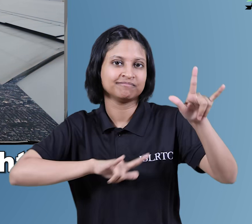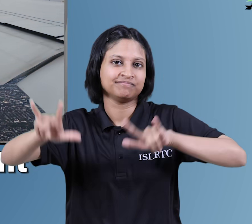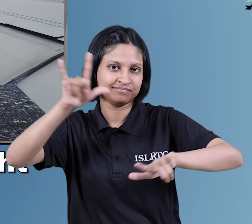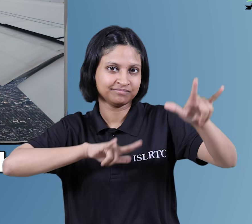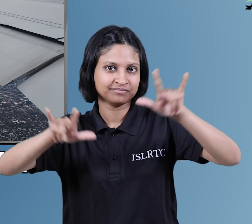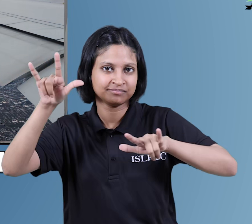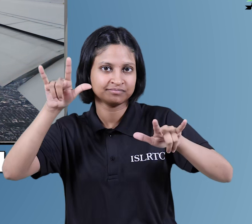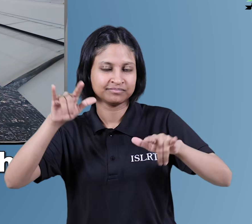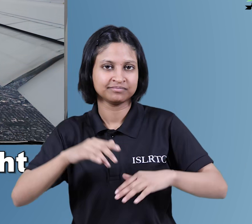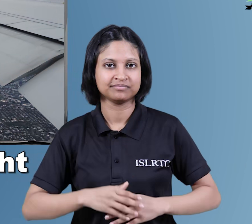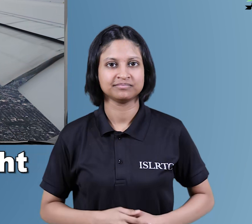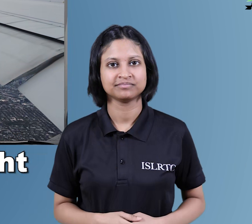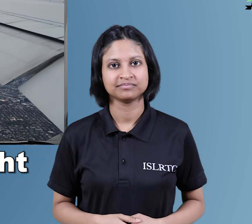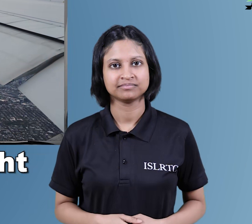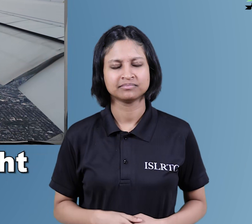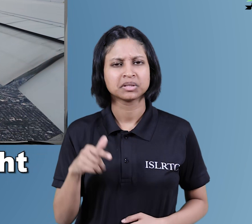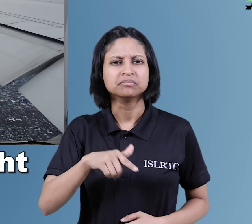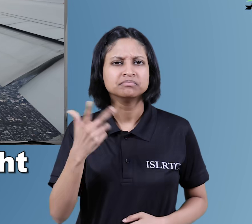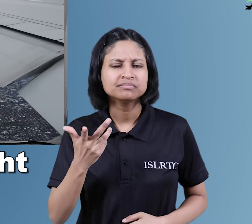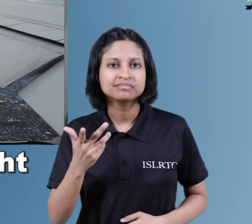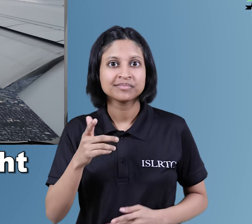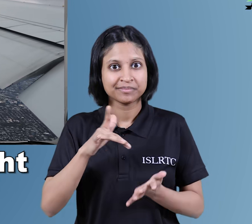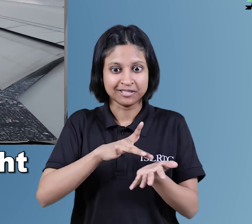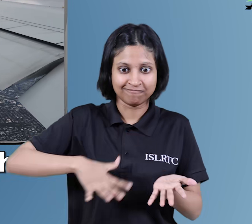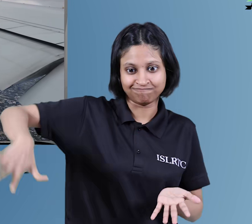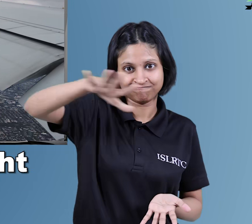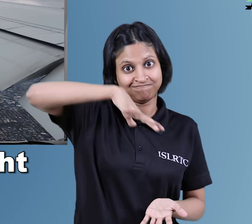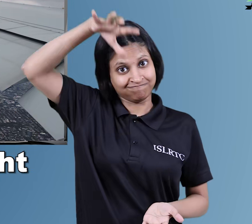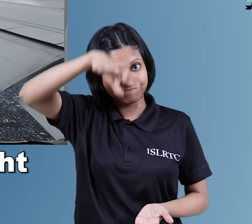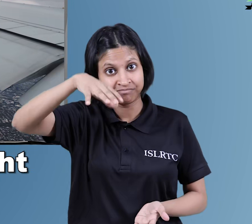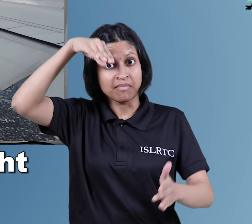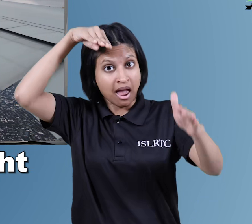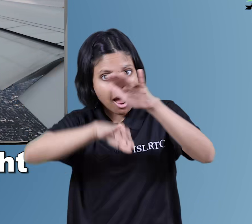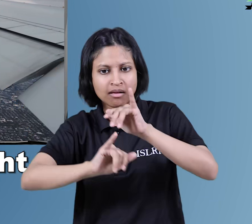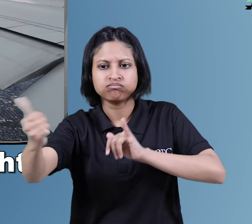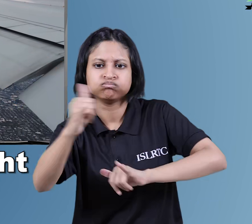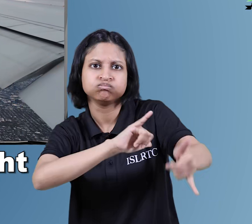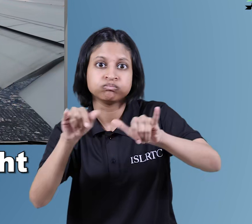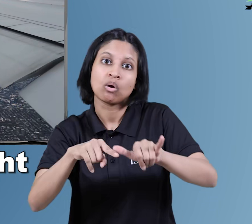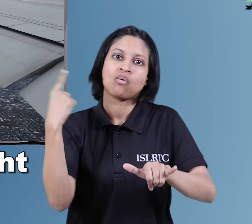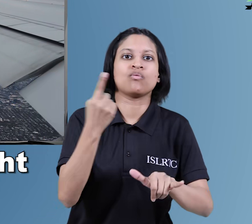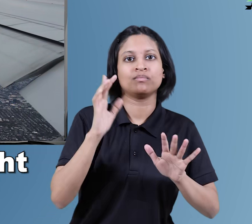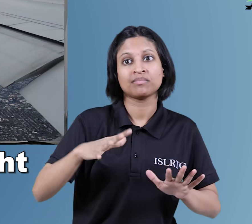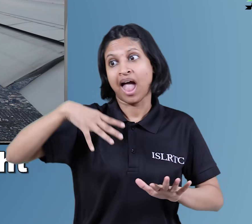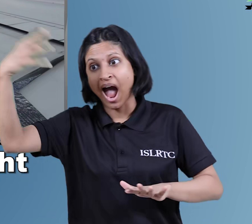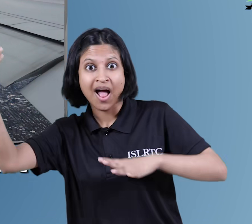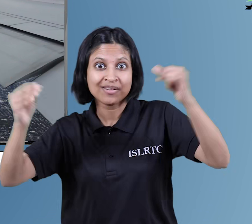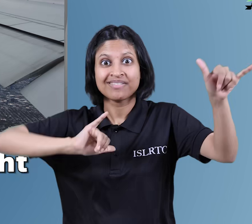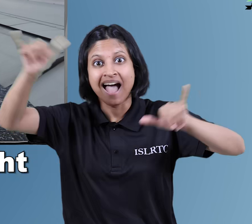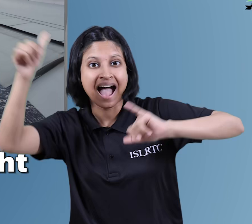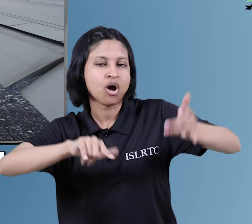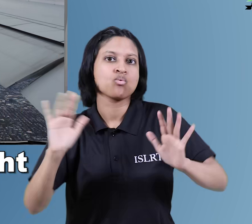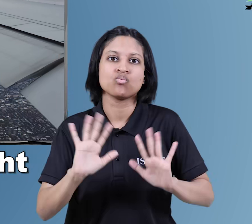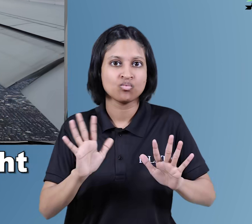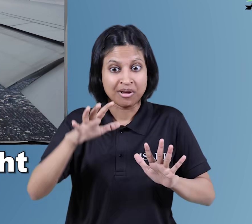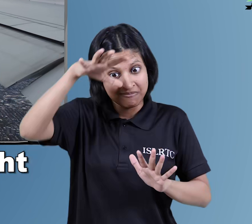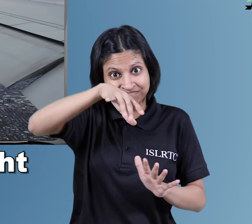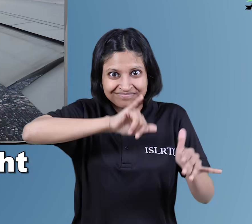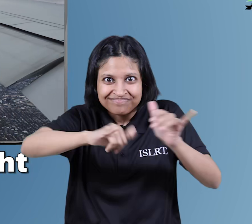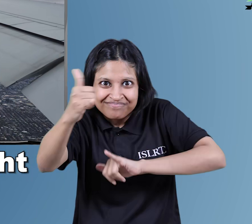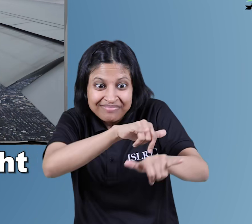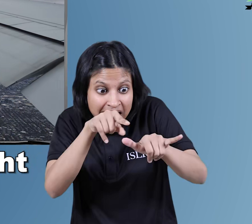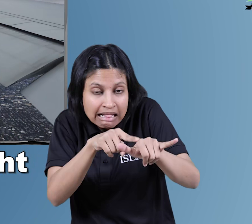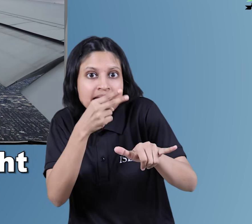Domestic Flight A flight that operates within the same country and does not travel to other countries.